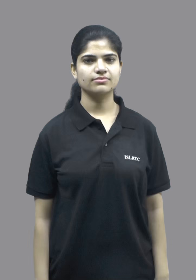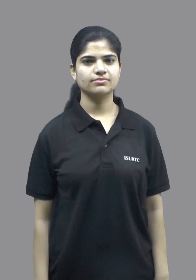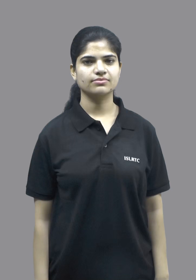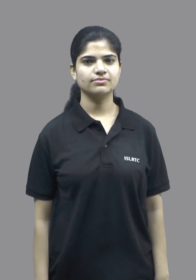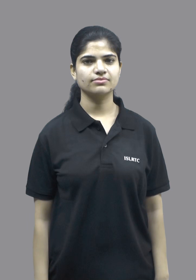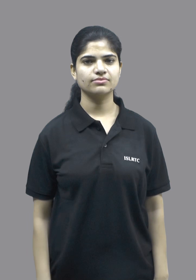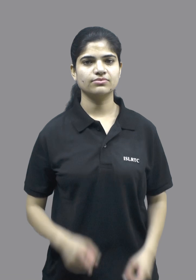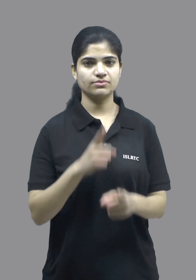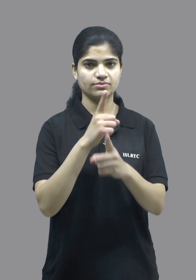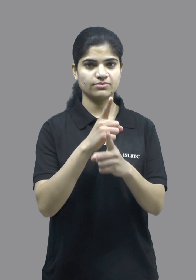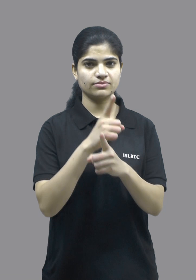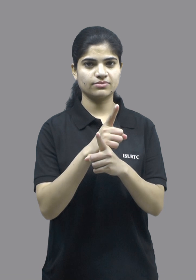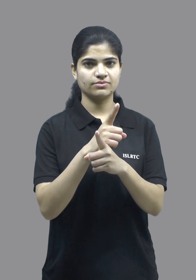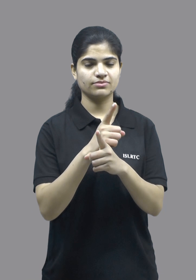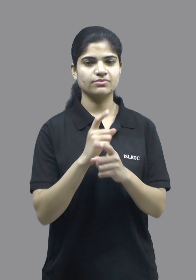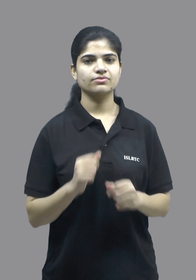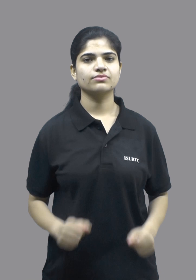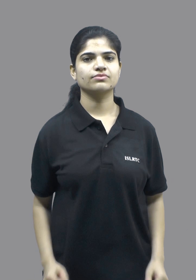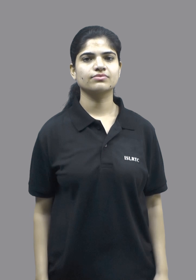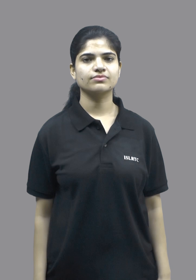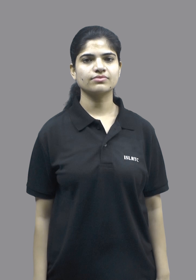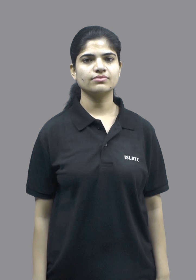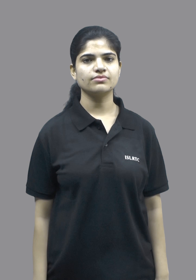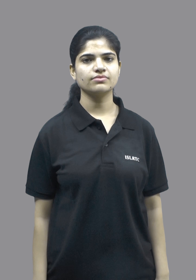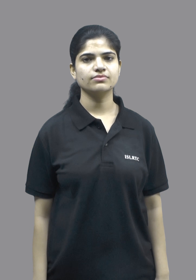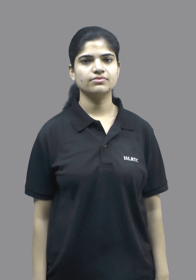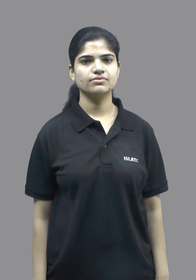Teacher